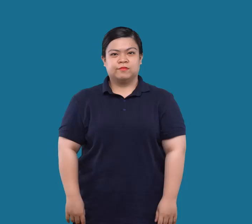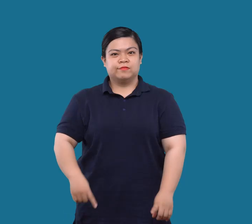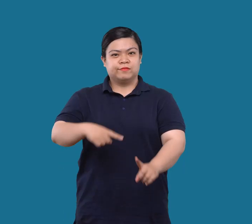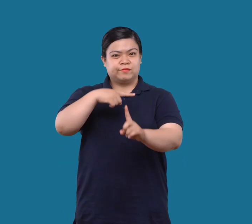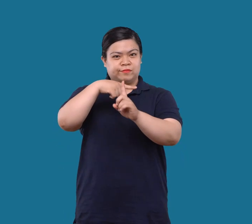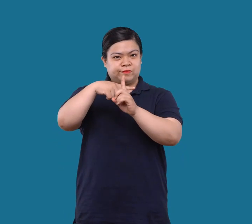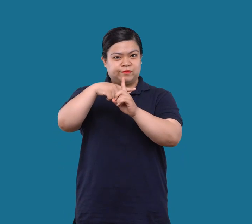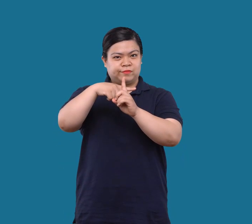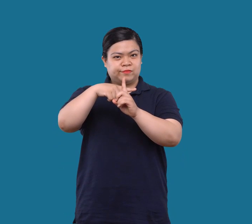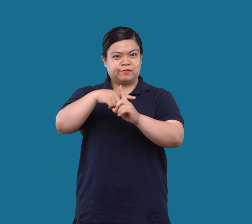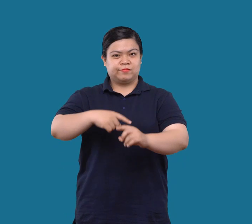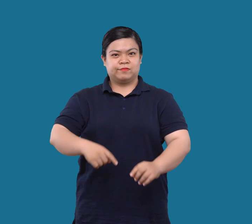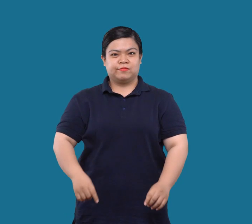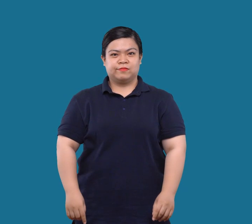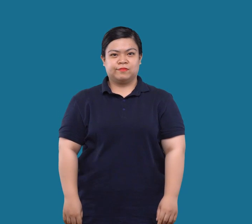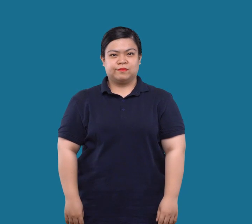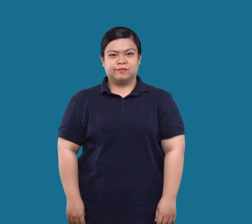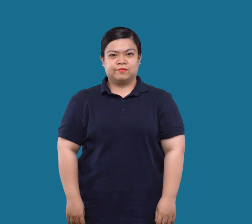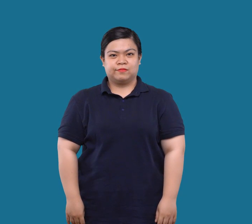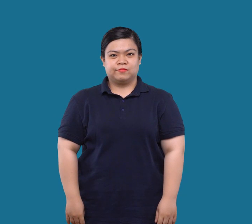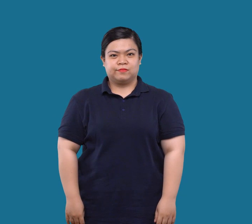cộng (Toán học)